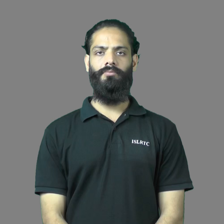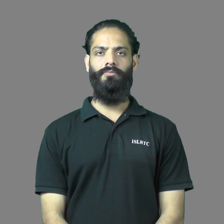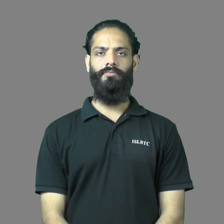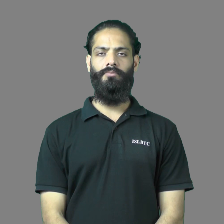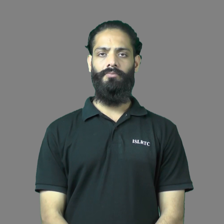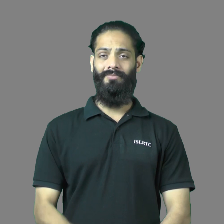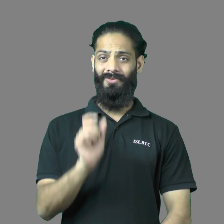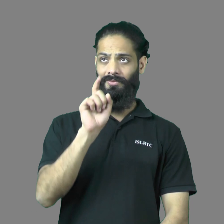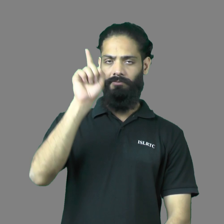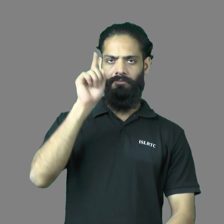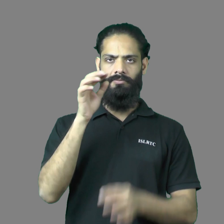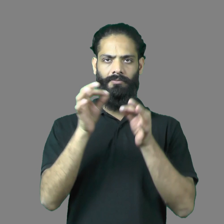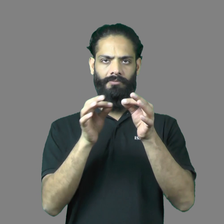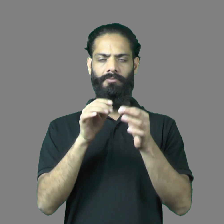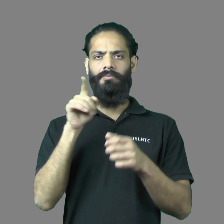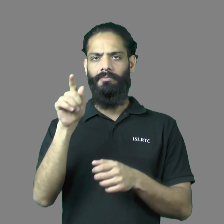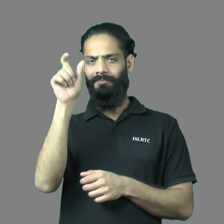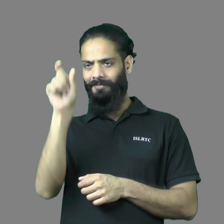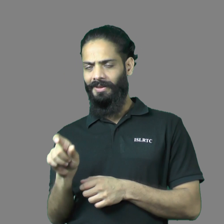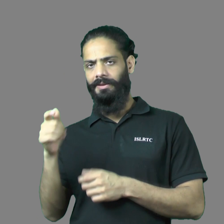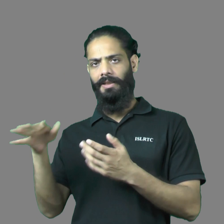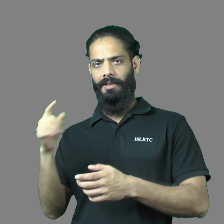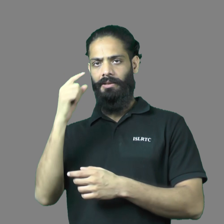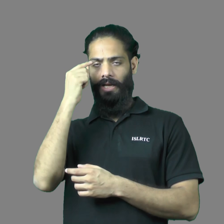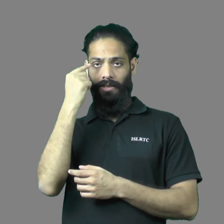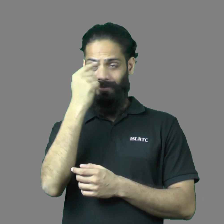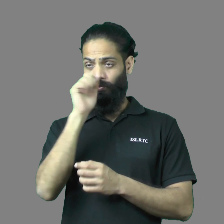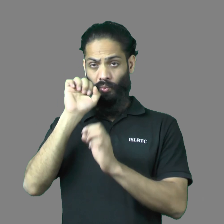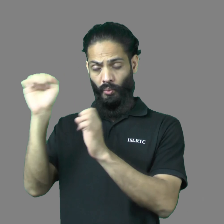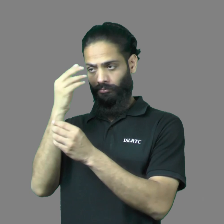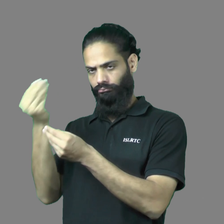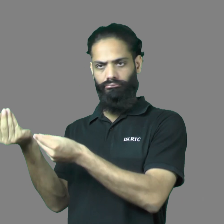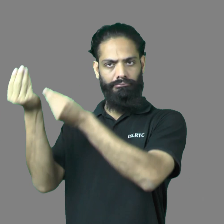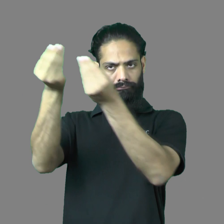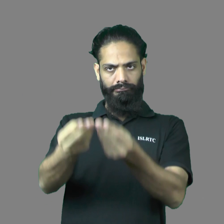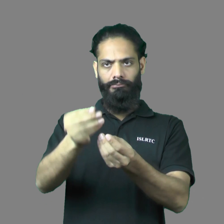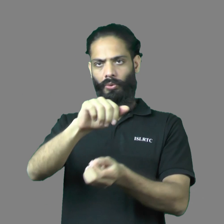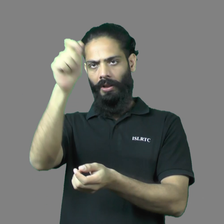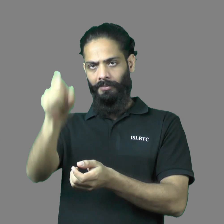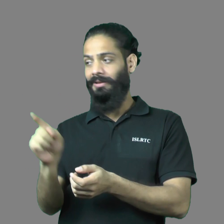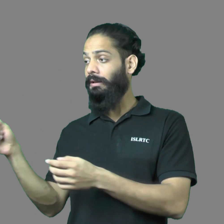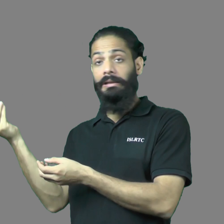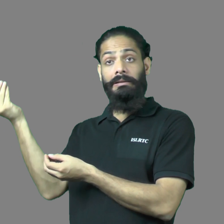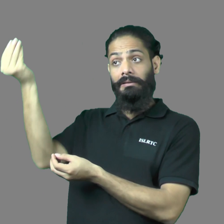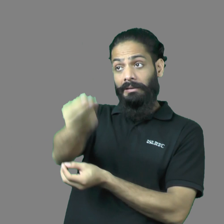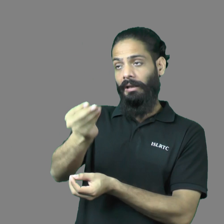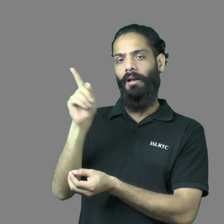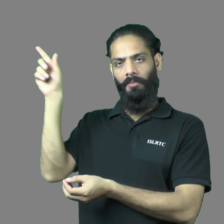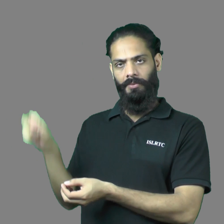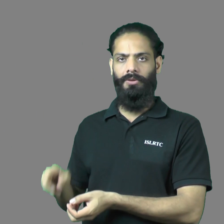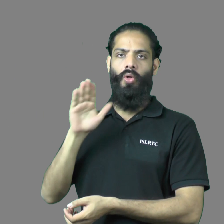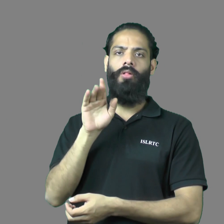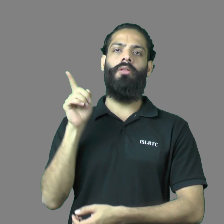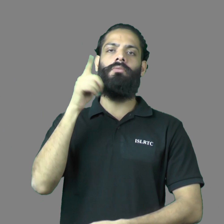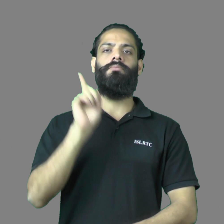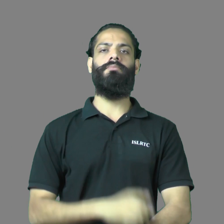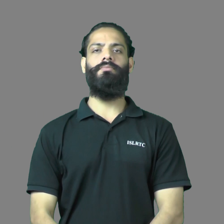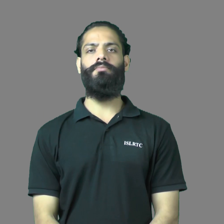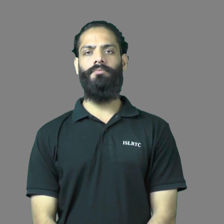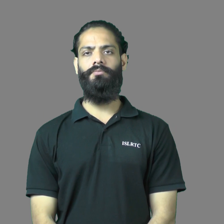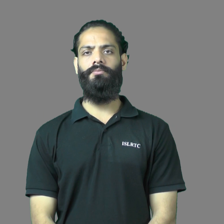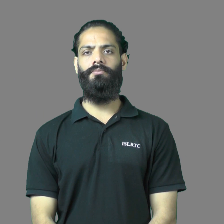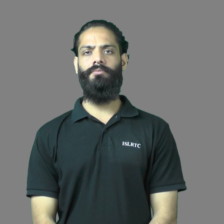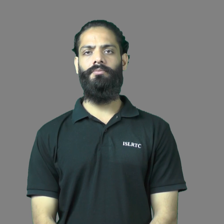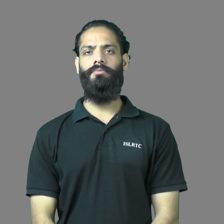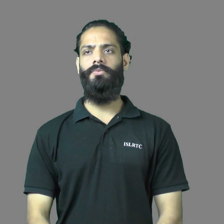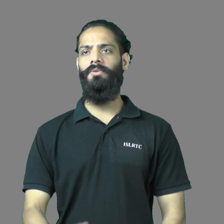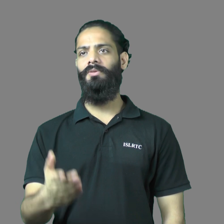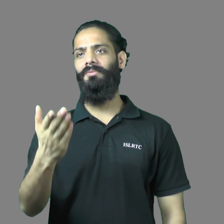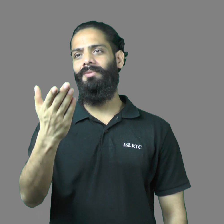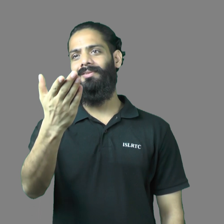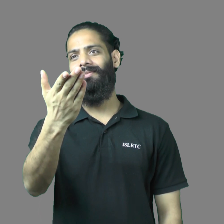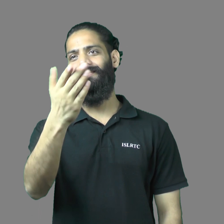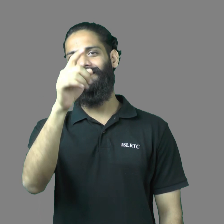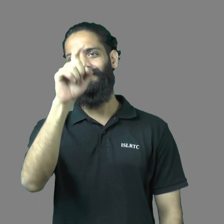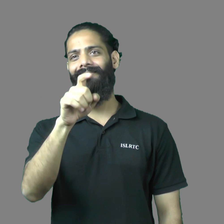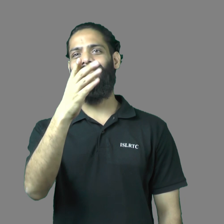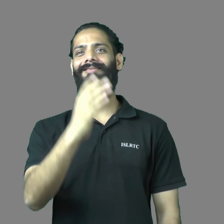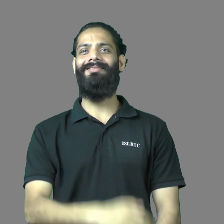Eye Donors